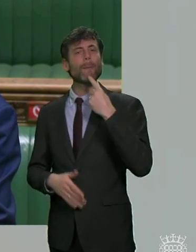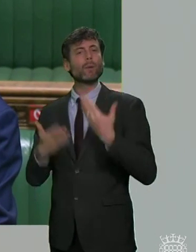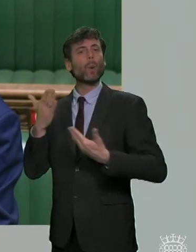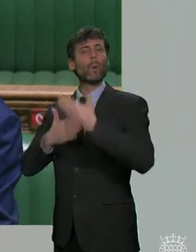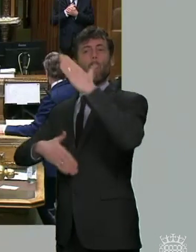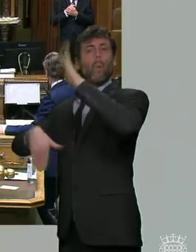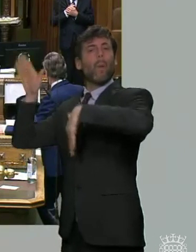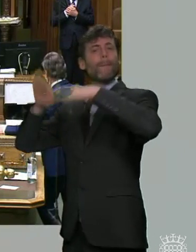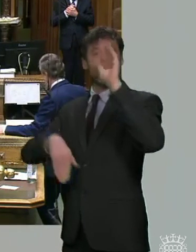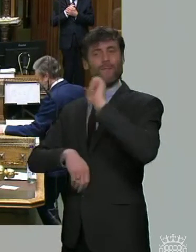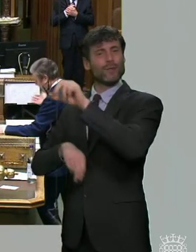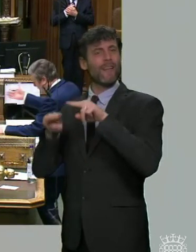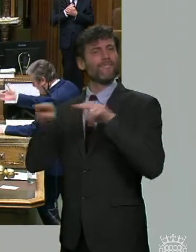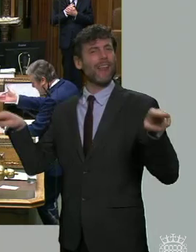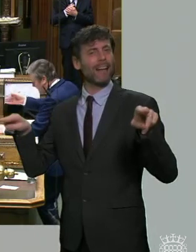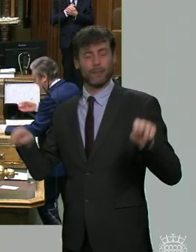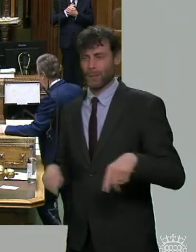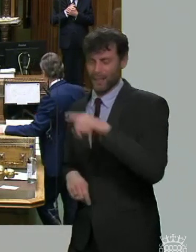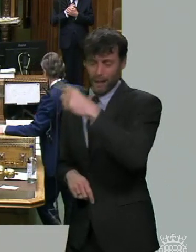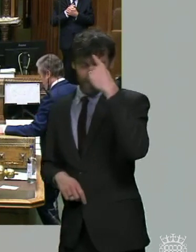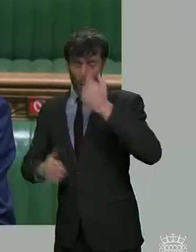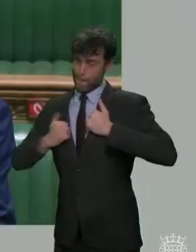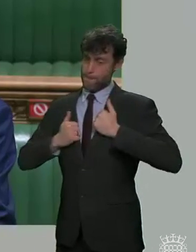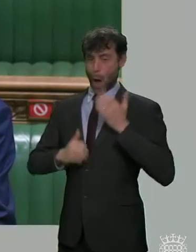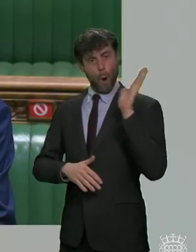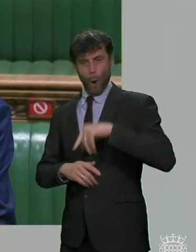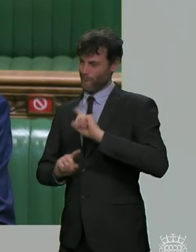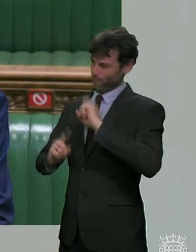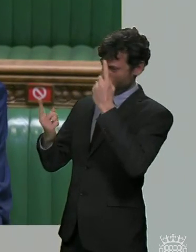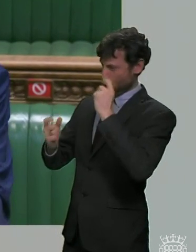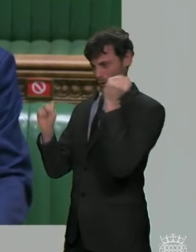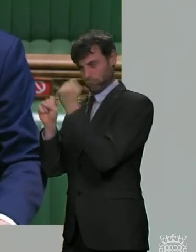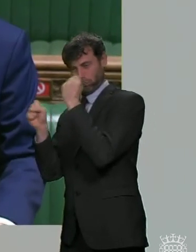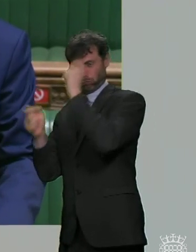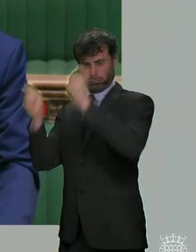They say that charity starts at home, but I think the Prime Minister is taking it a bit too literally.